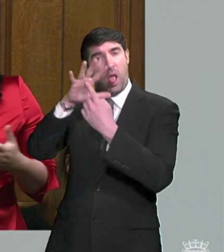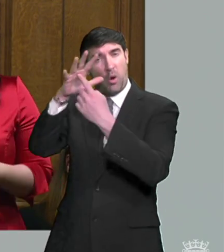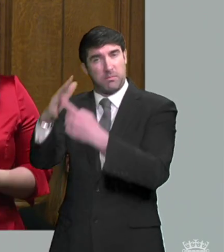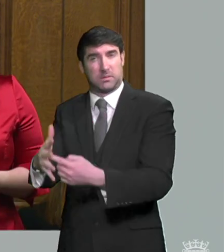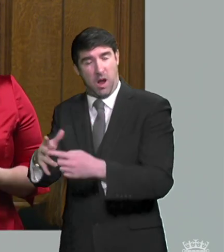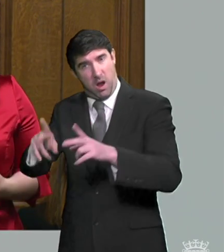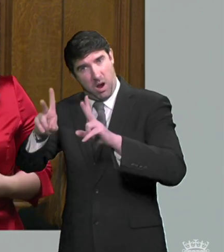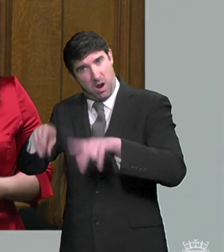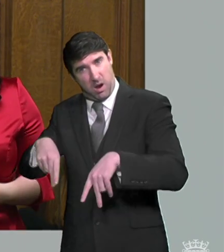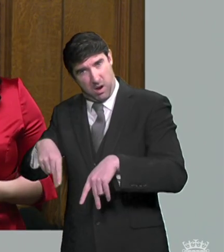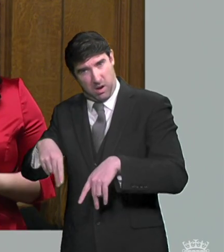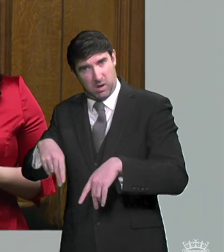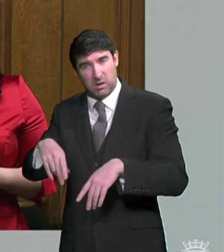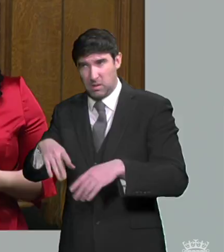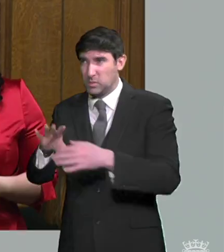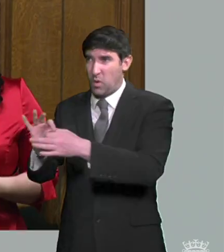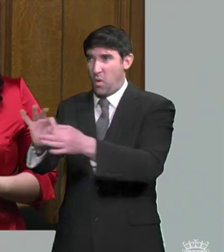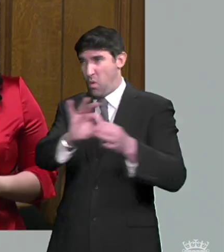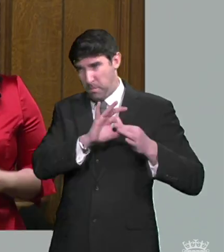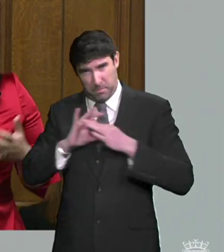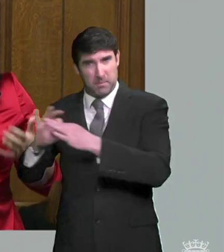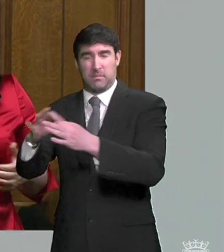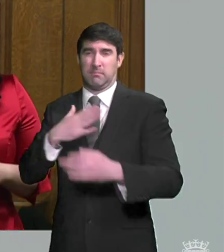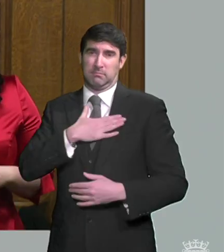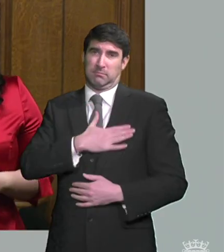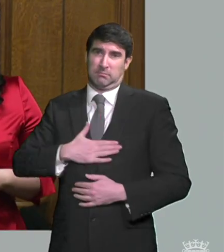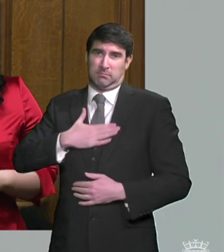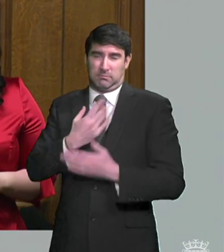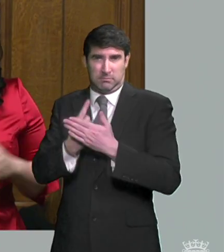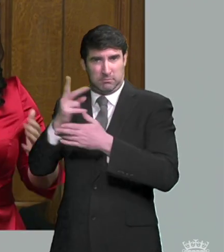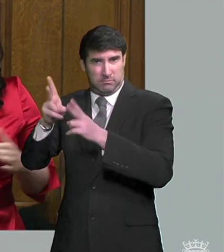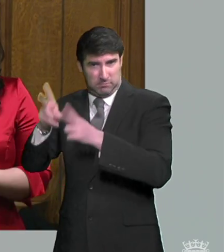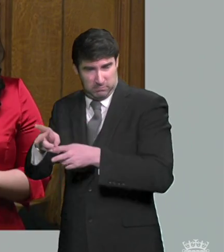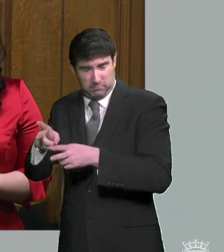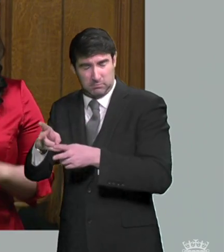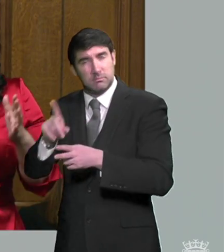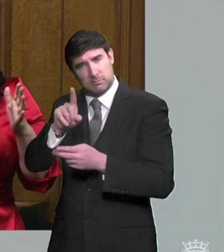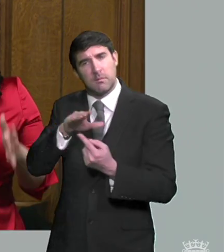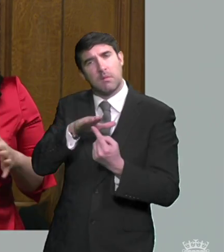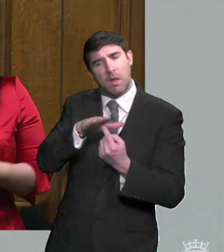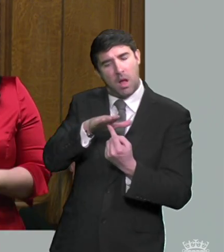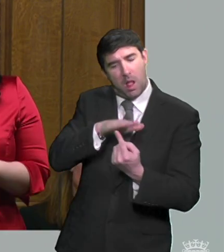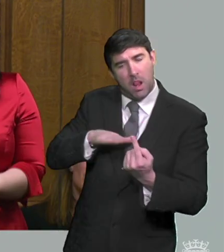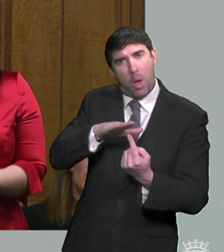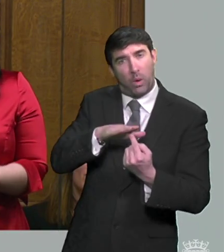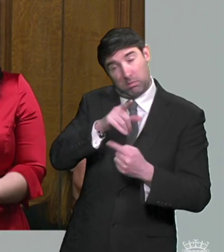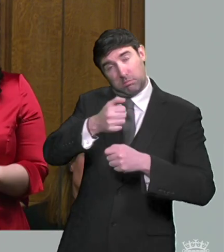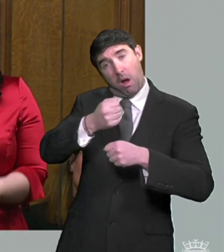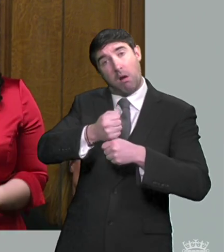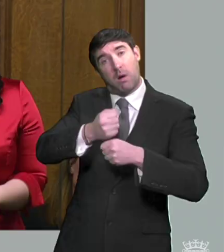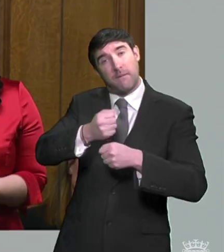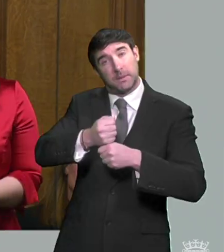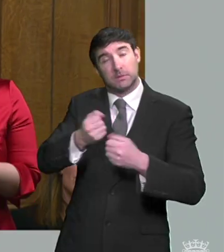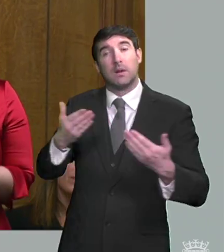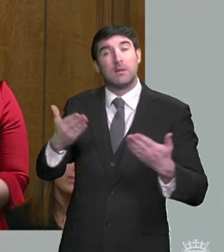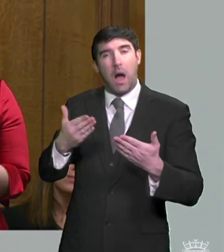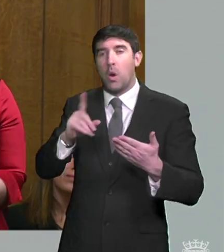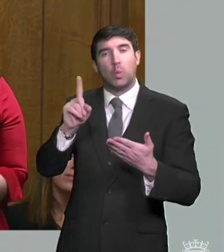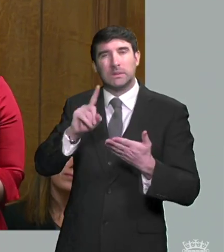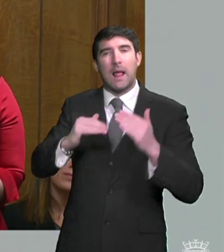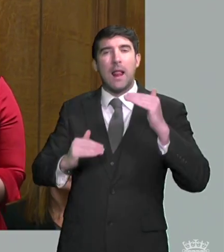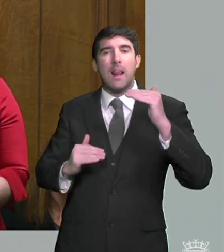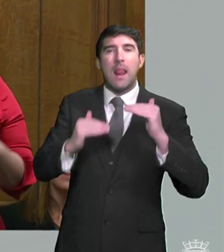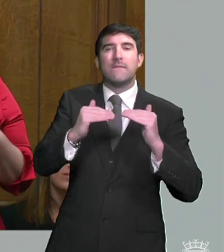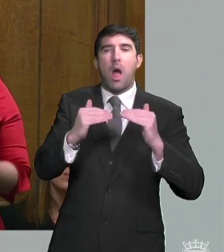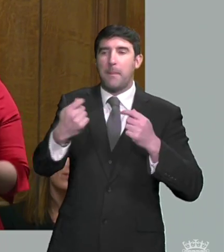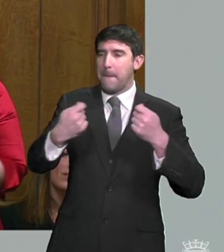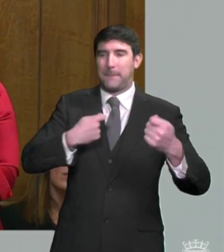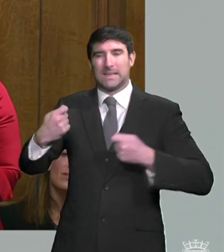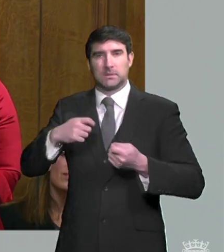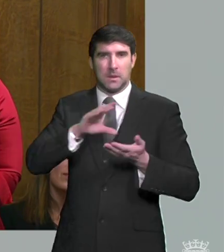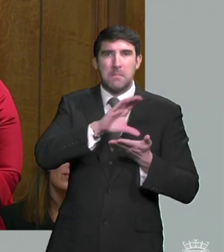I am sure the House is united in its feeling on that. On more local affairs, as many honourable Members have pointed out, I understand that the Government are in the final furlongs of giving out the levelling-up bids.